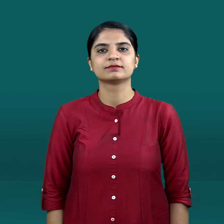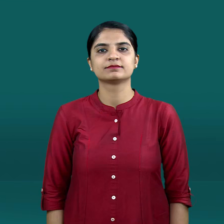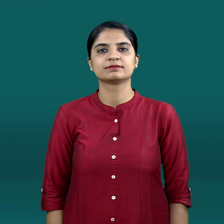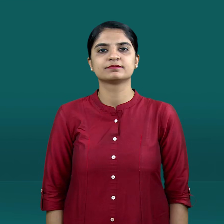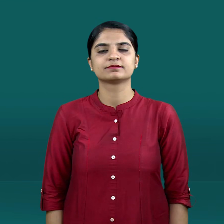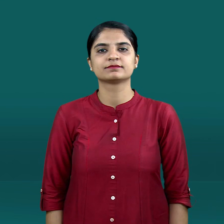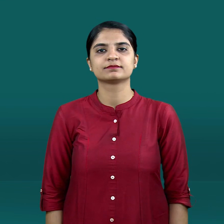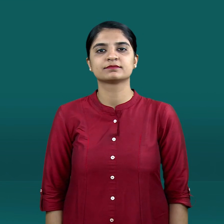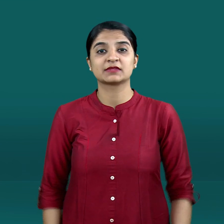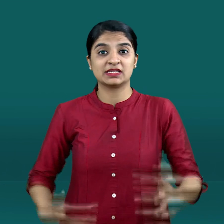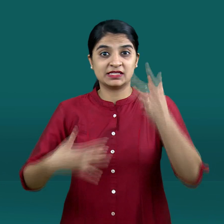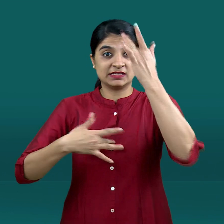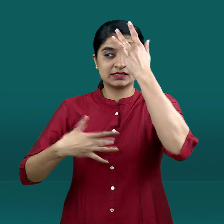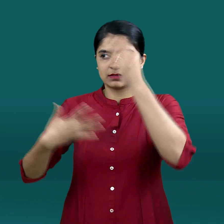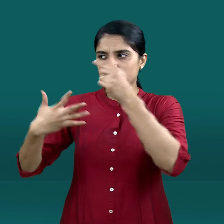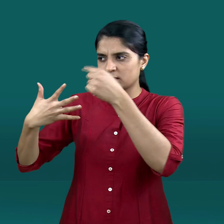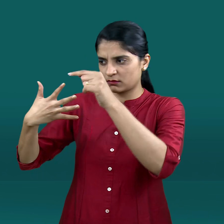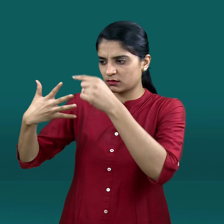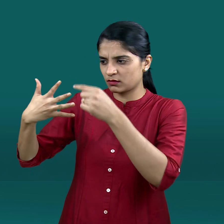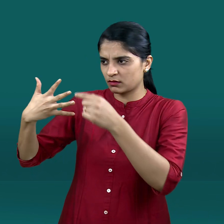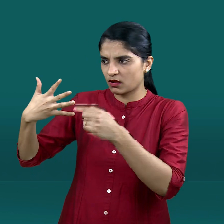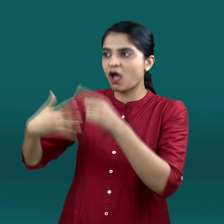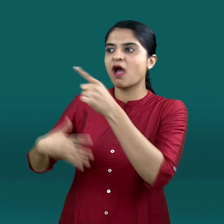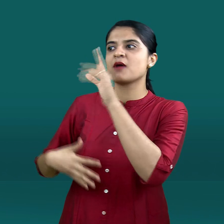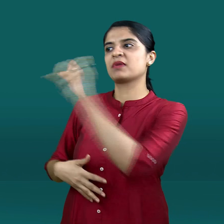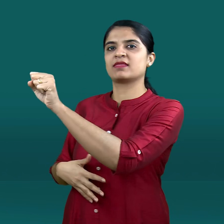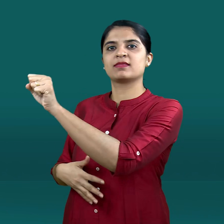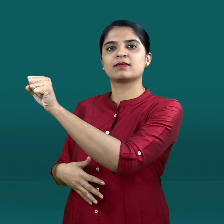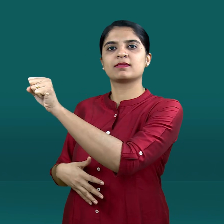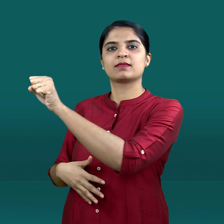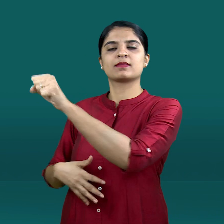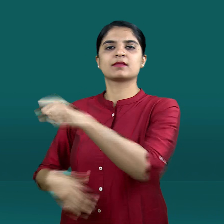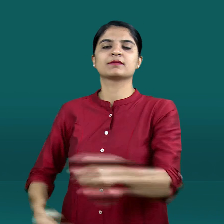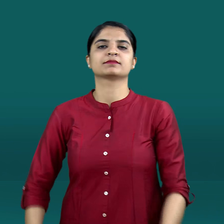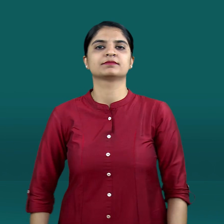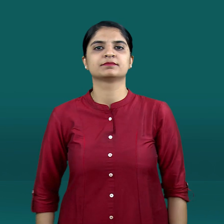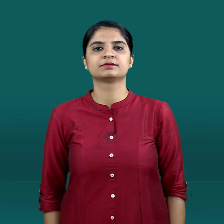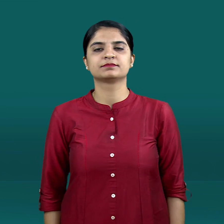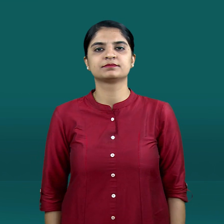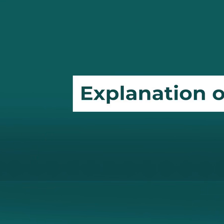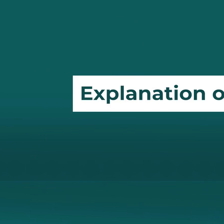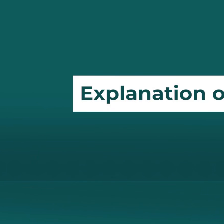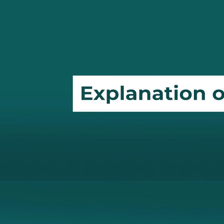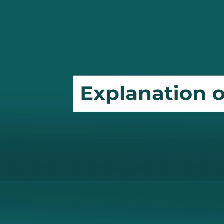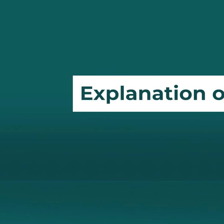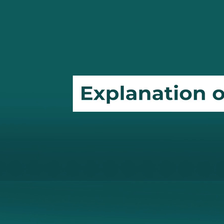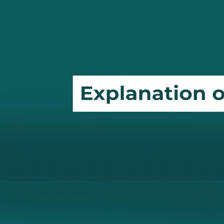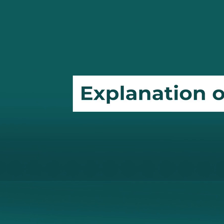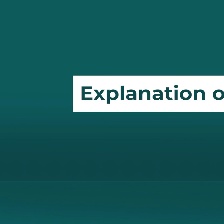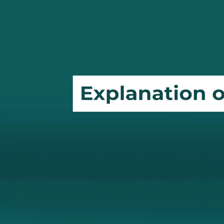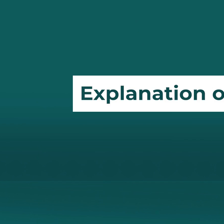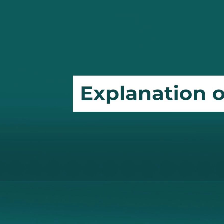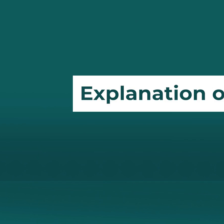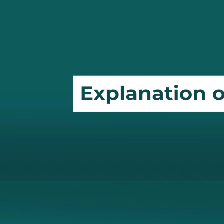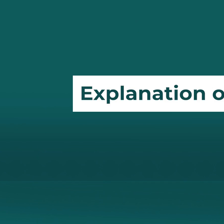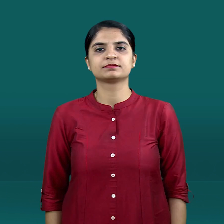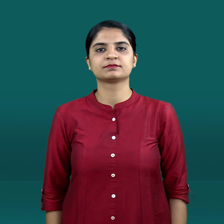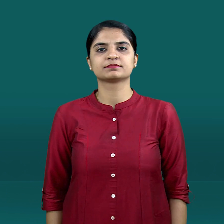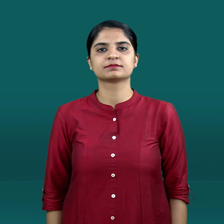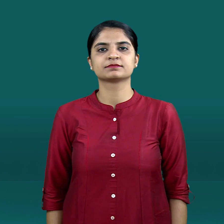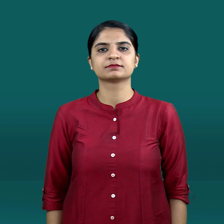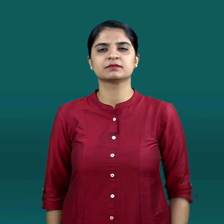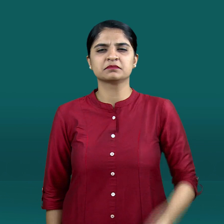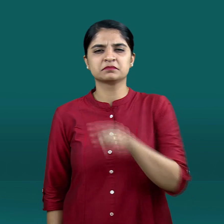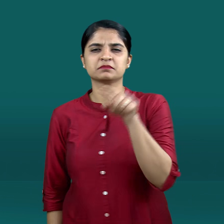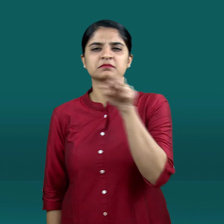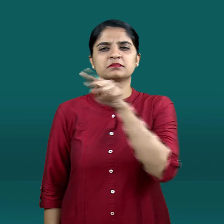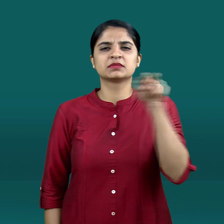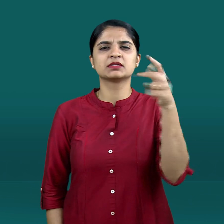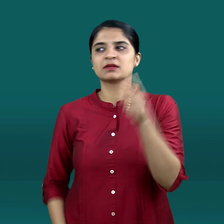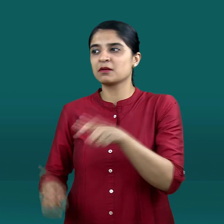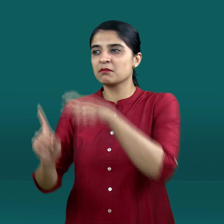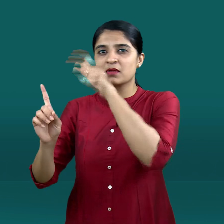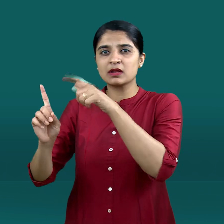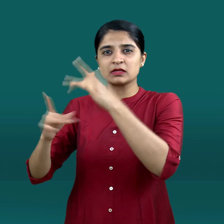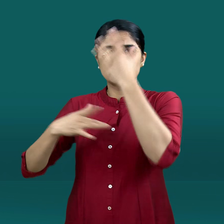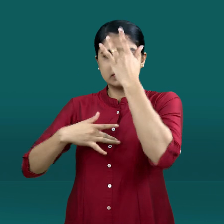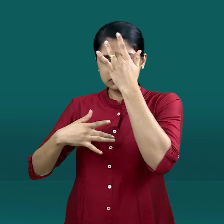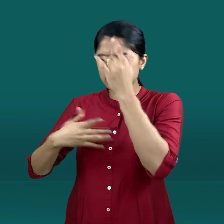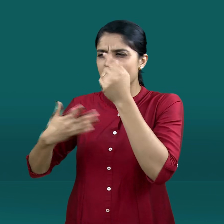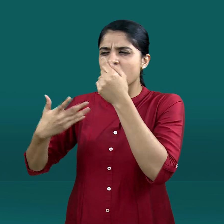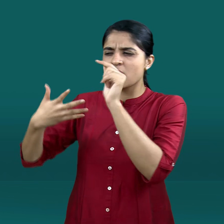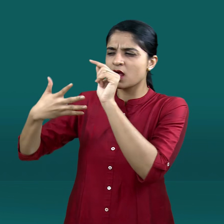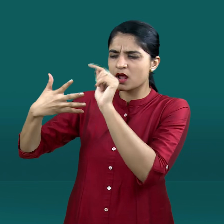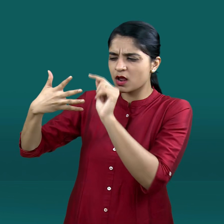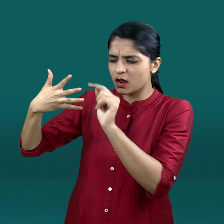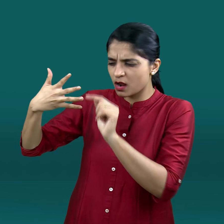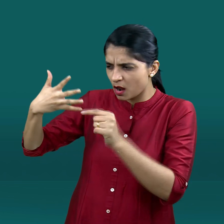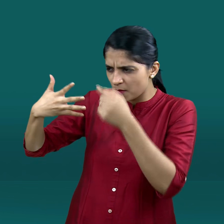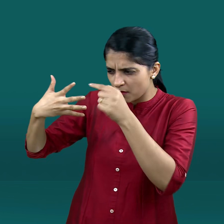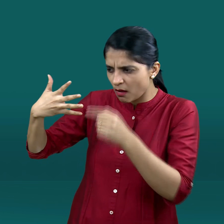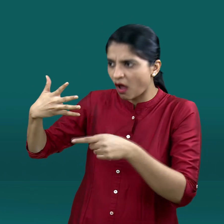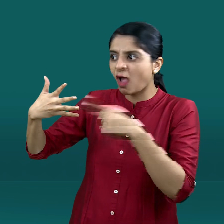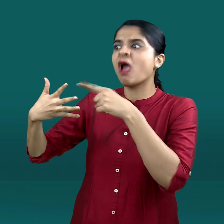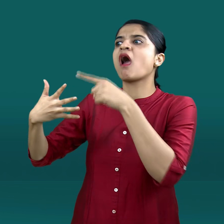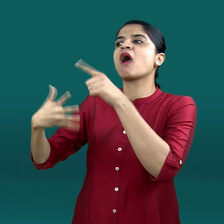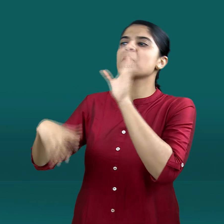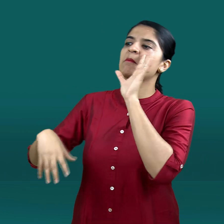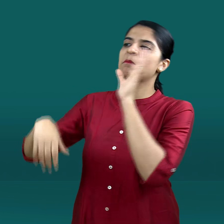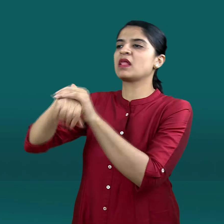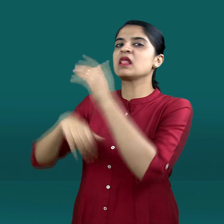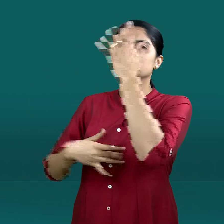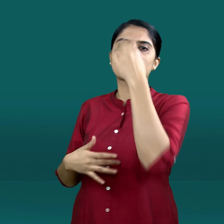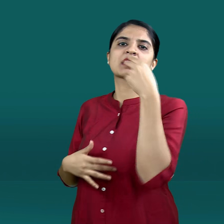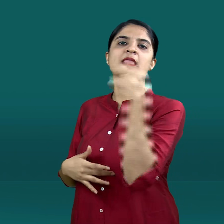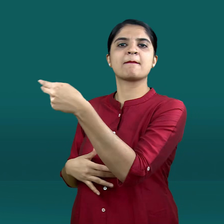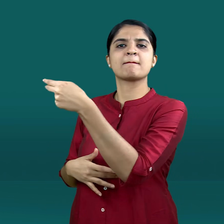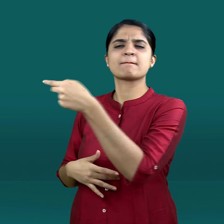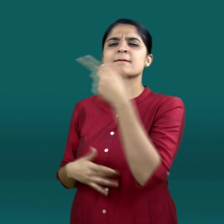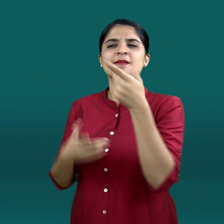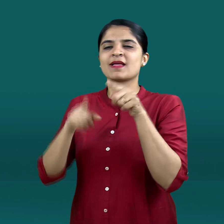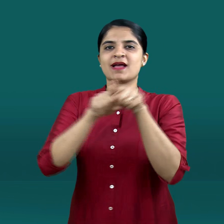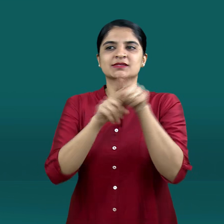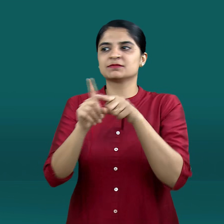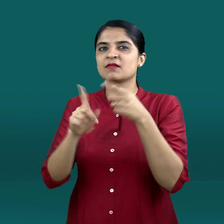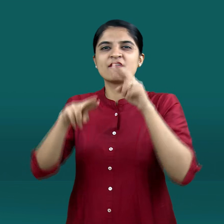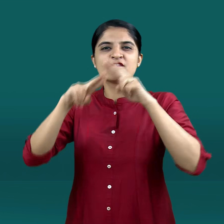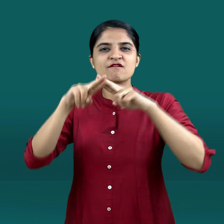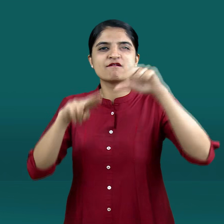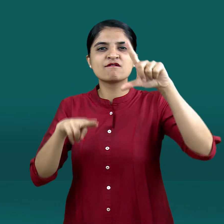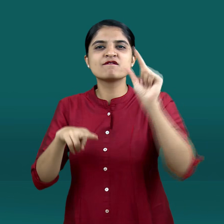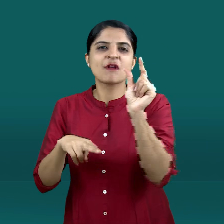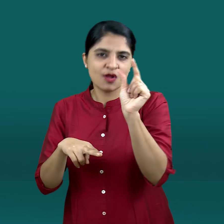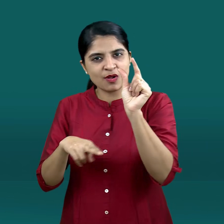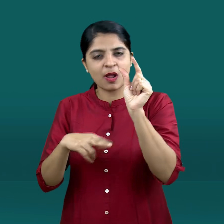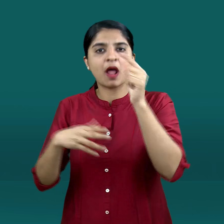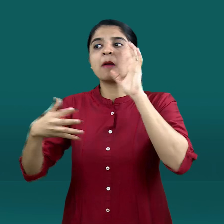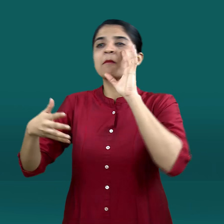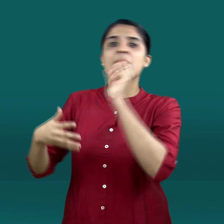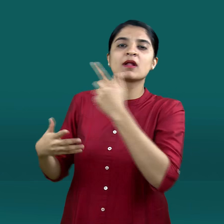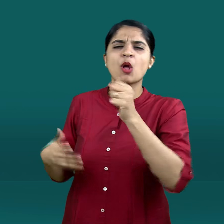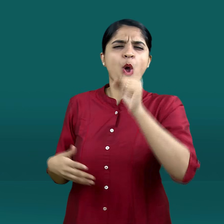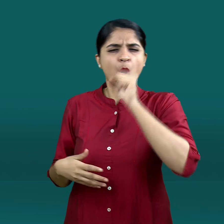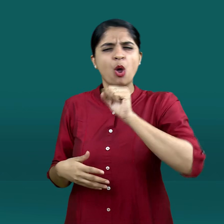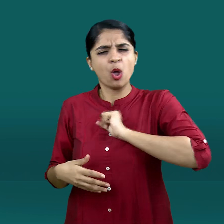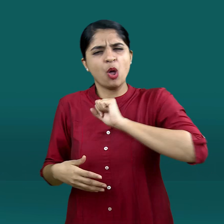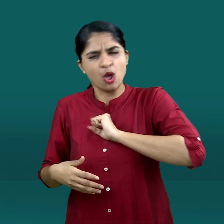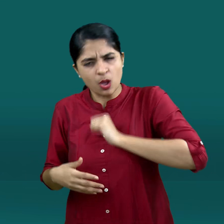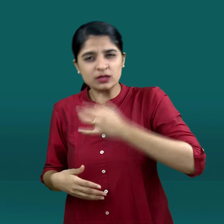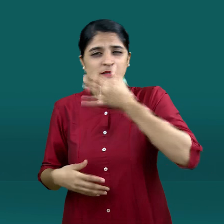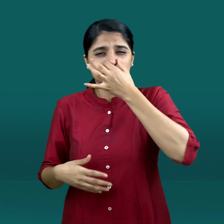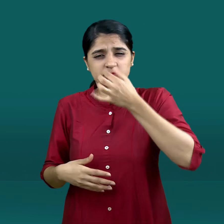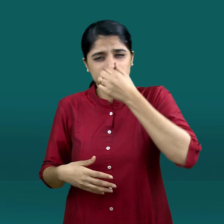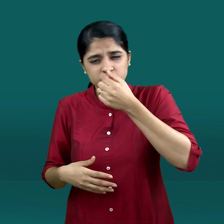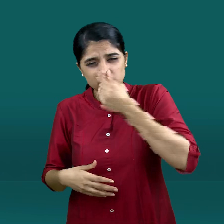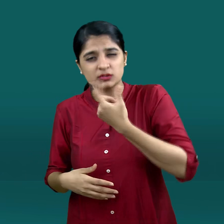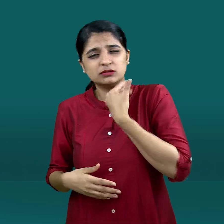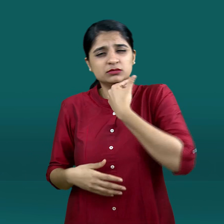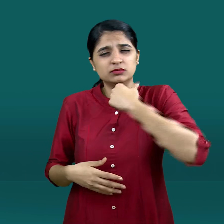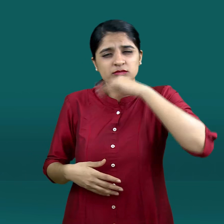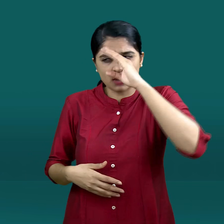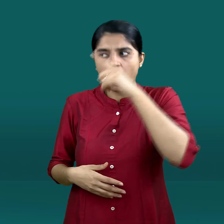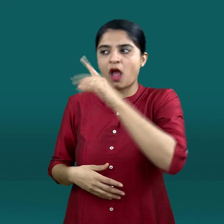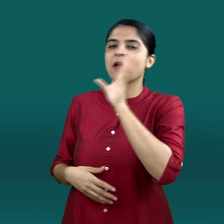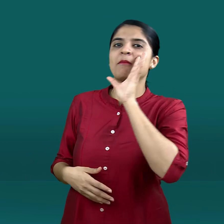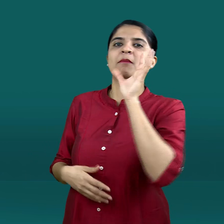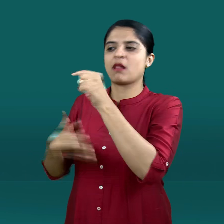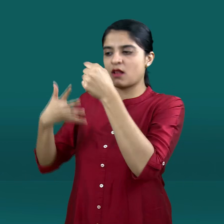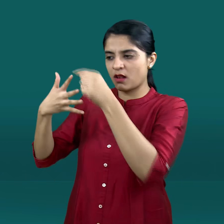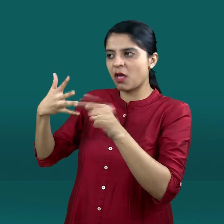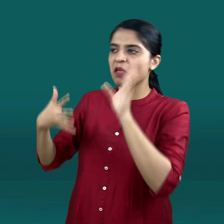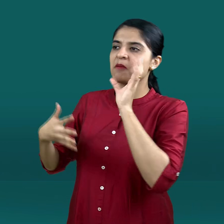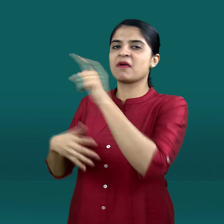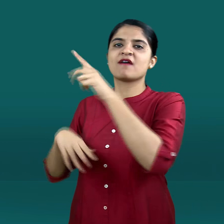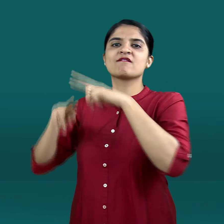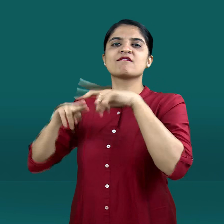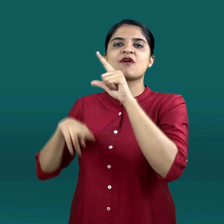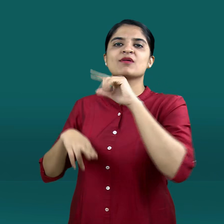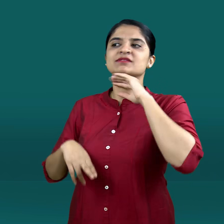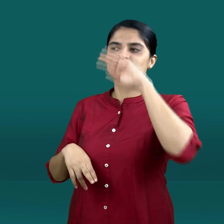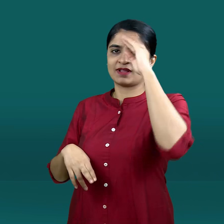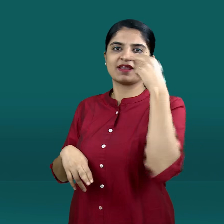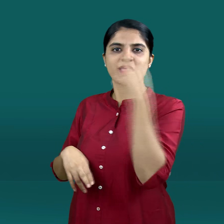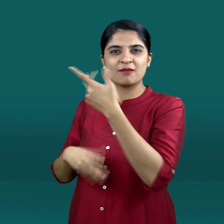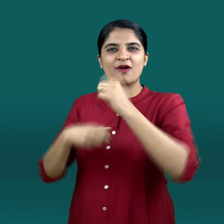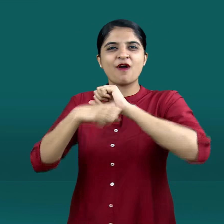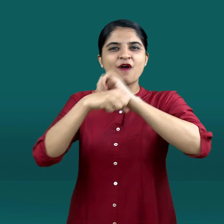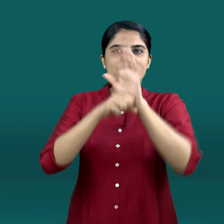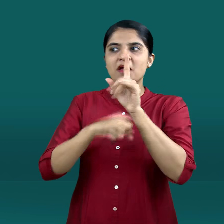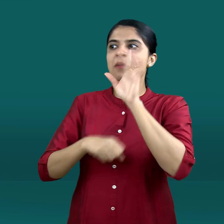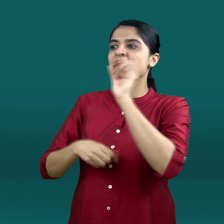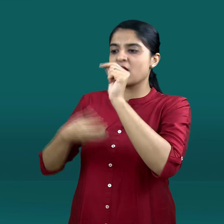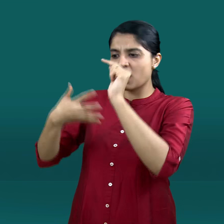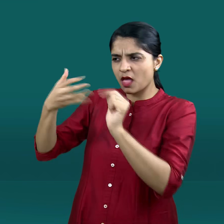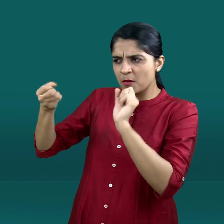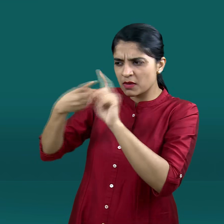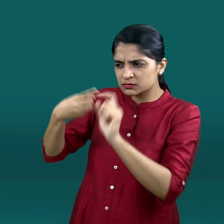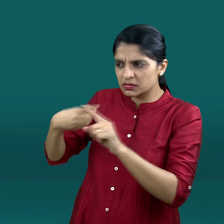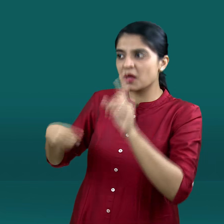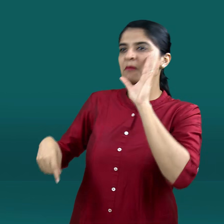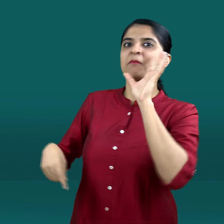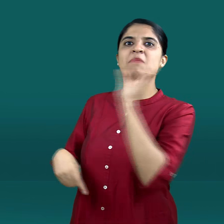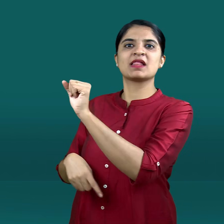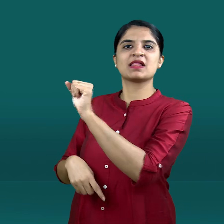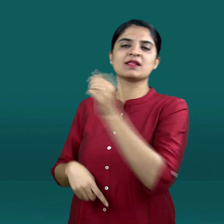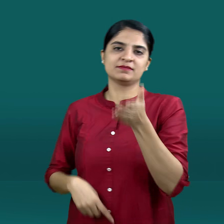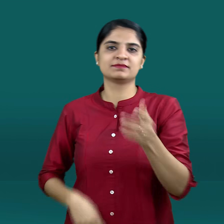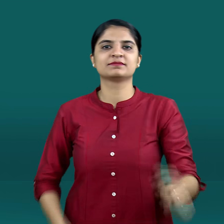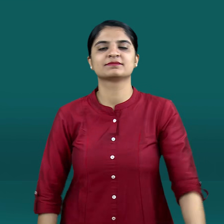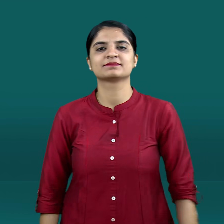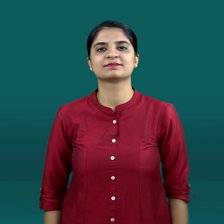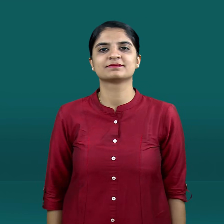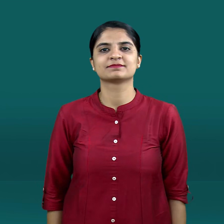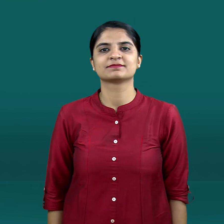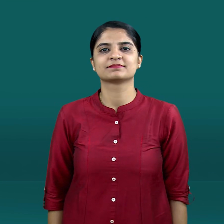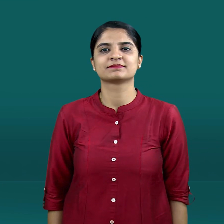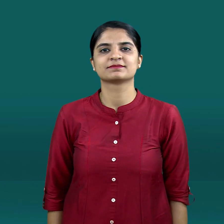Symptoms